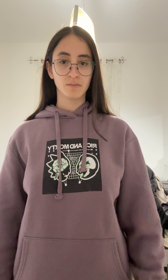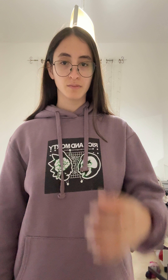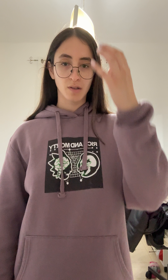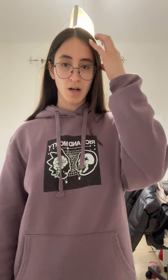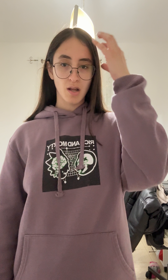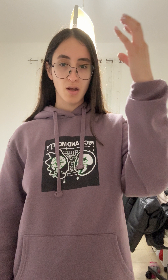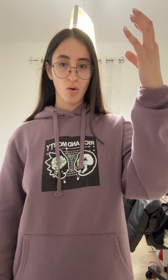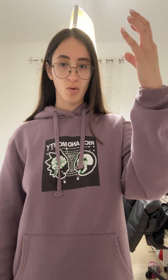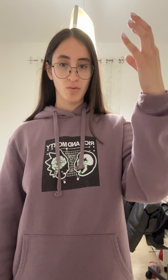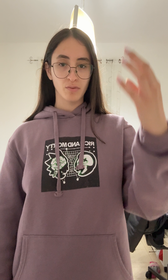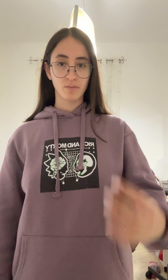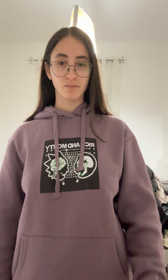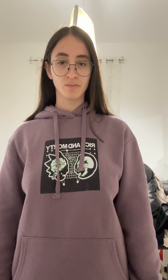לאהוב